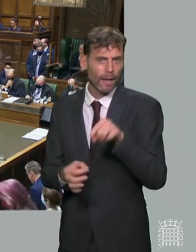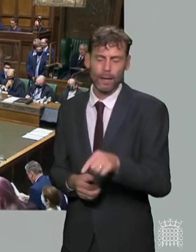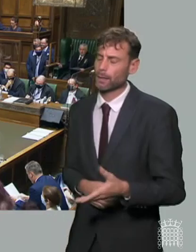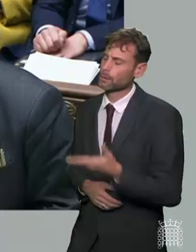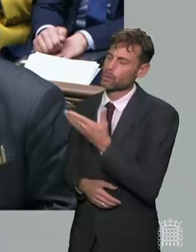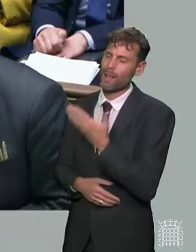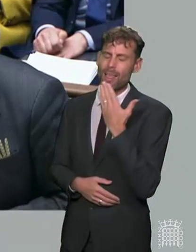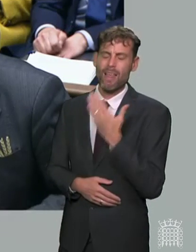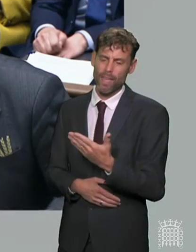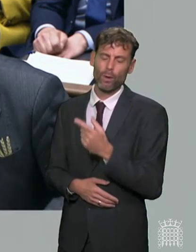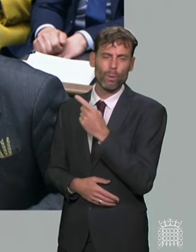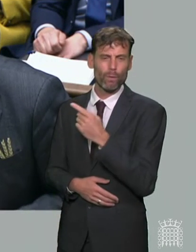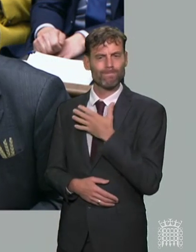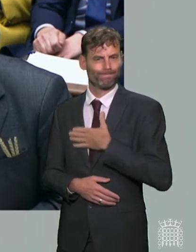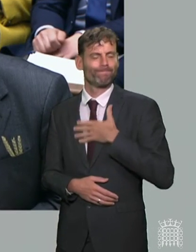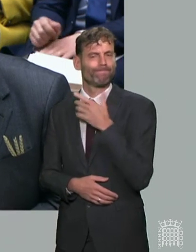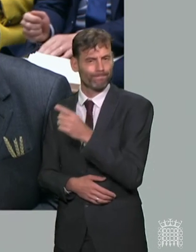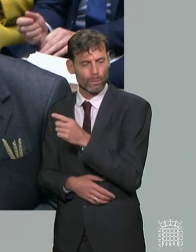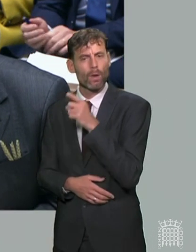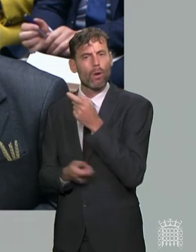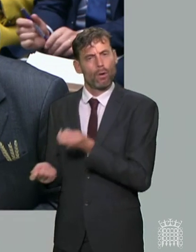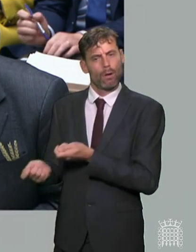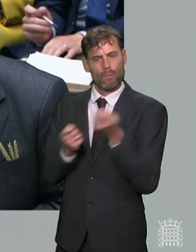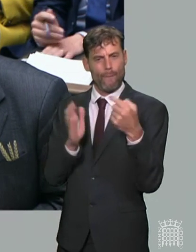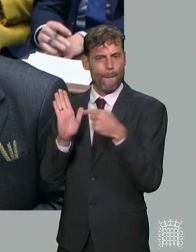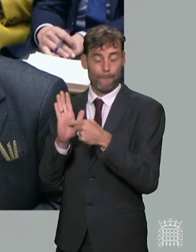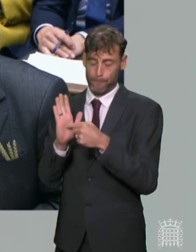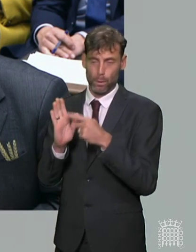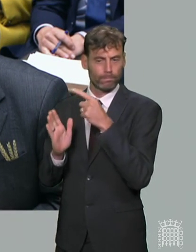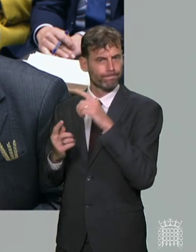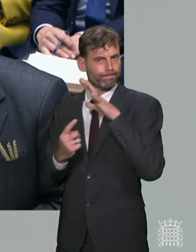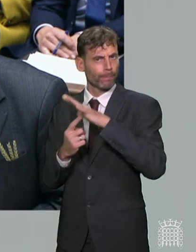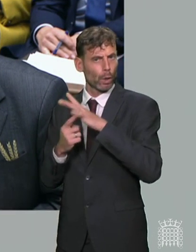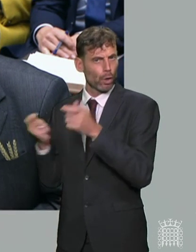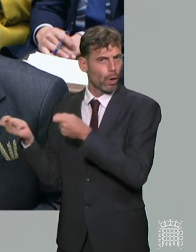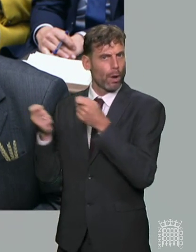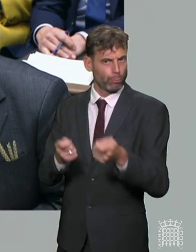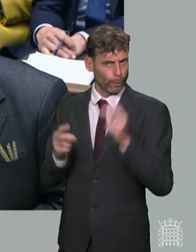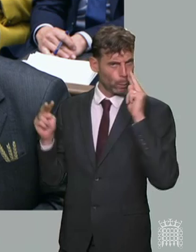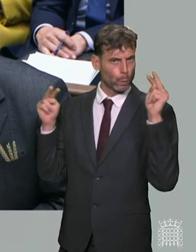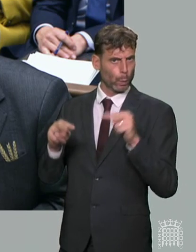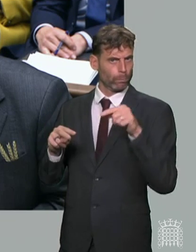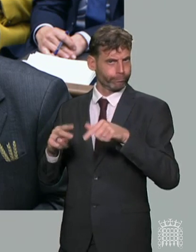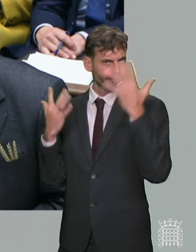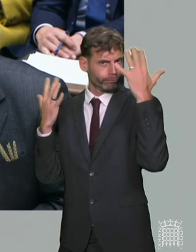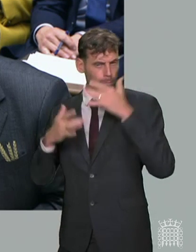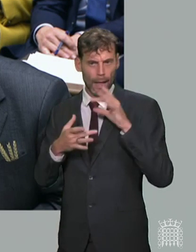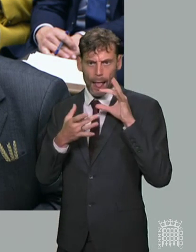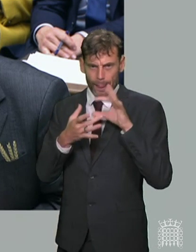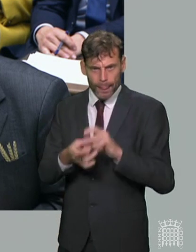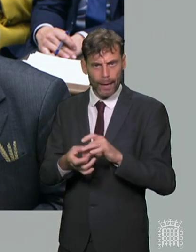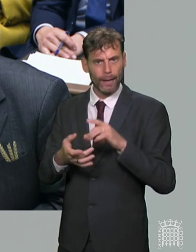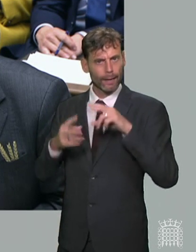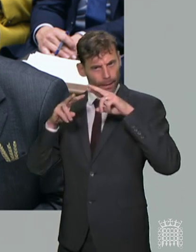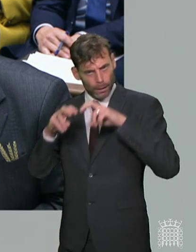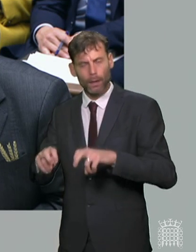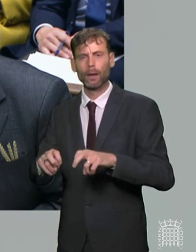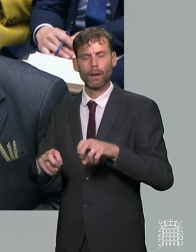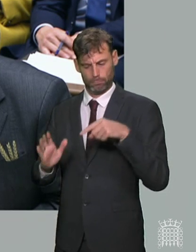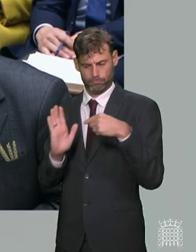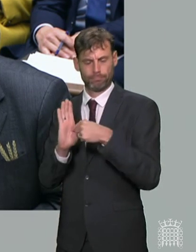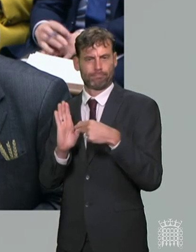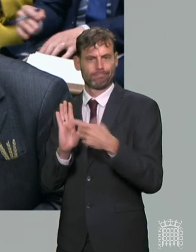I thank my right honourable Friend for her kind words. On her substantive point, she is entirely right to raise the issues investigated by Baroness Cumberlege.